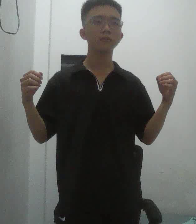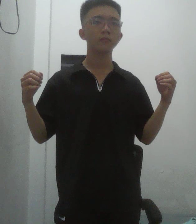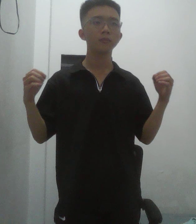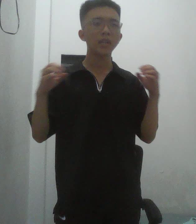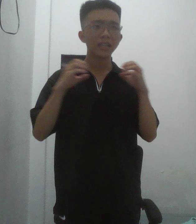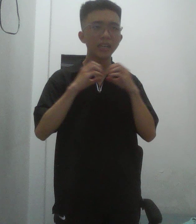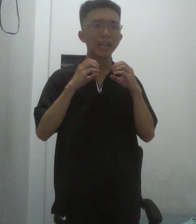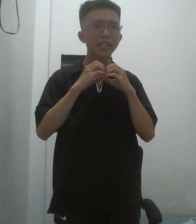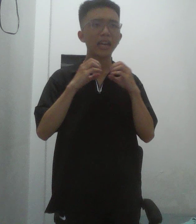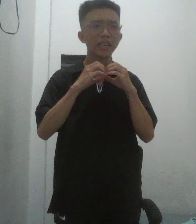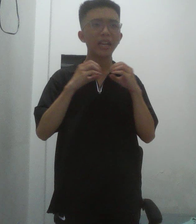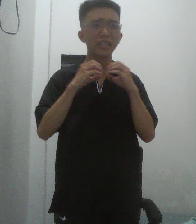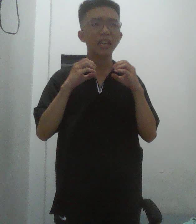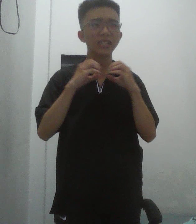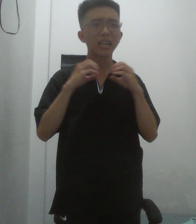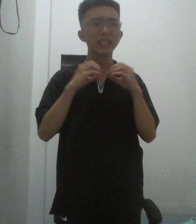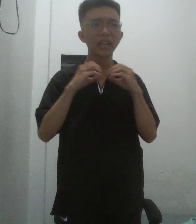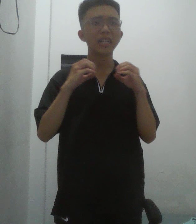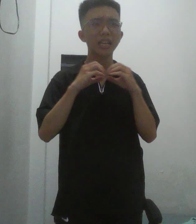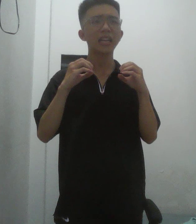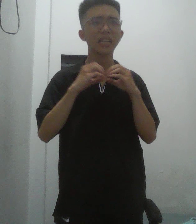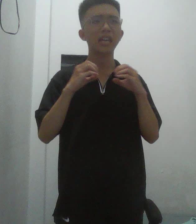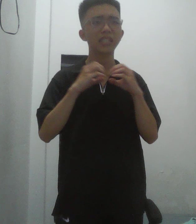cai nhau